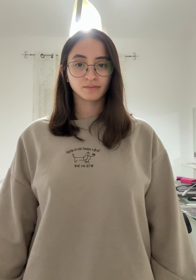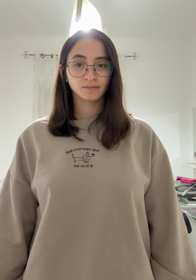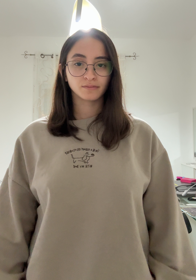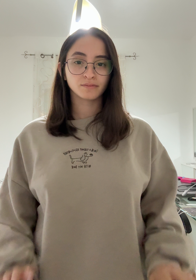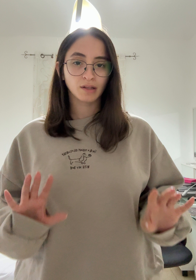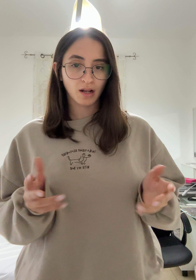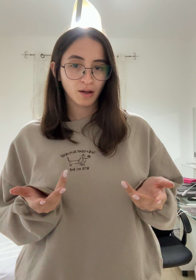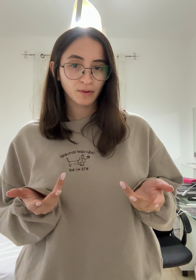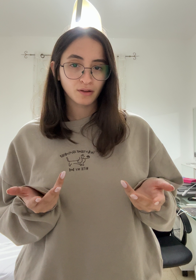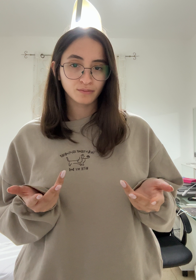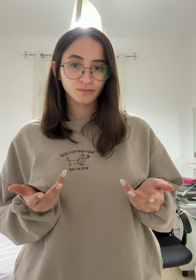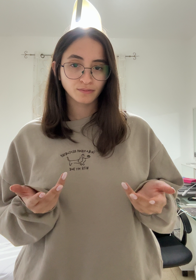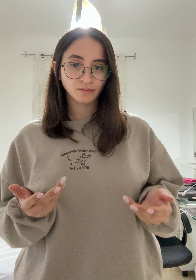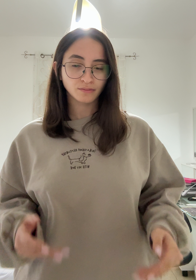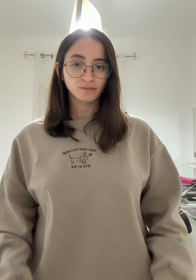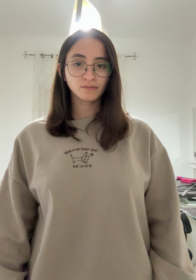למה